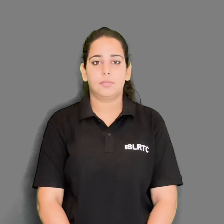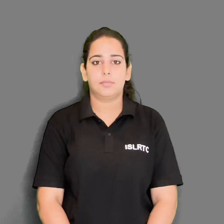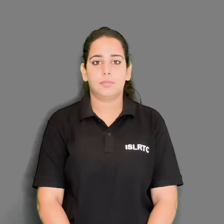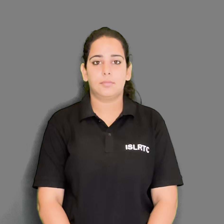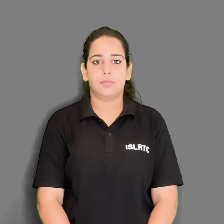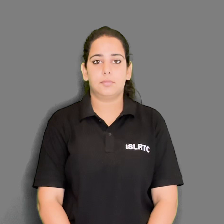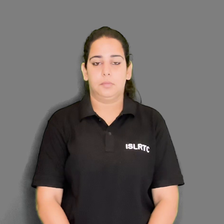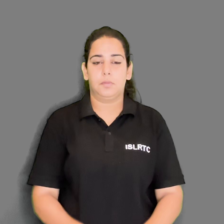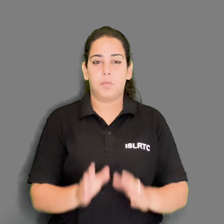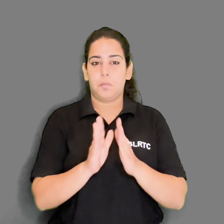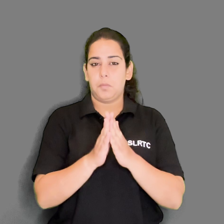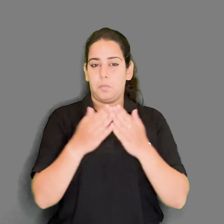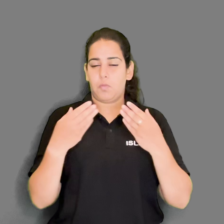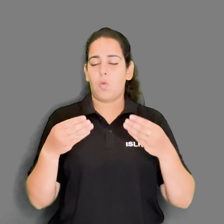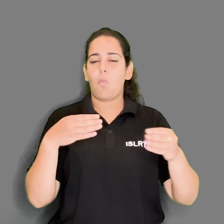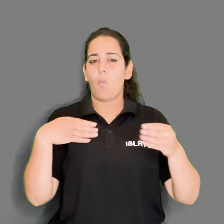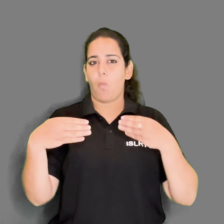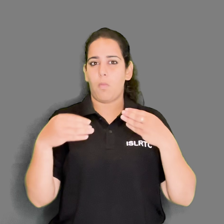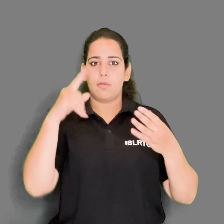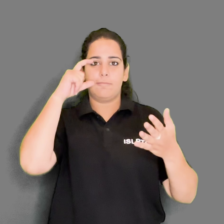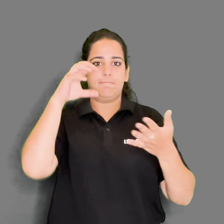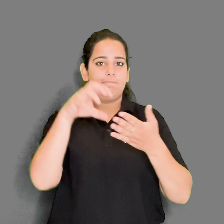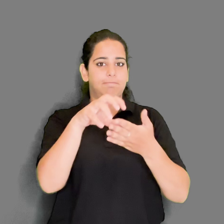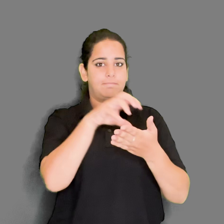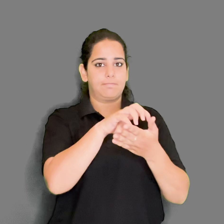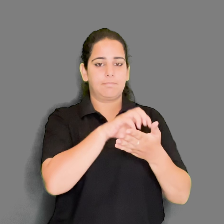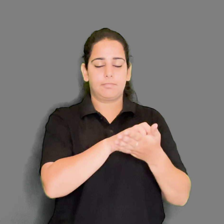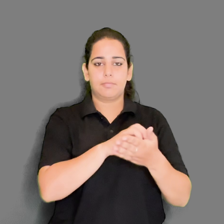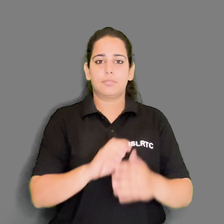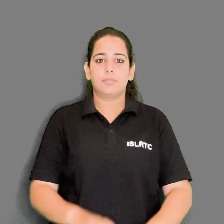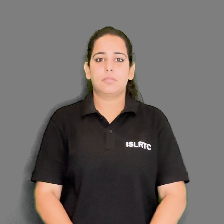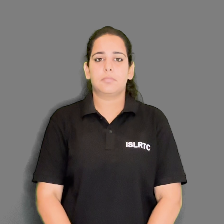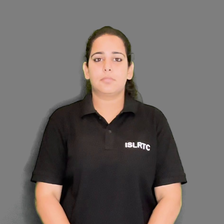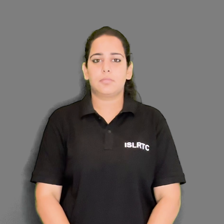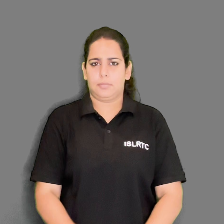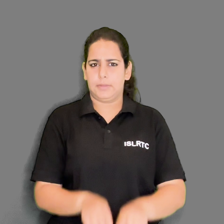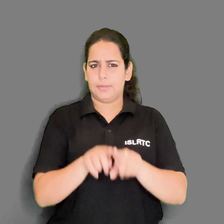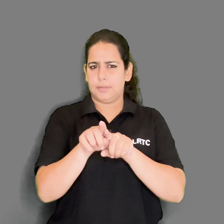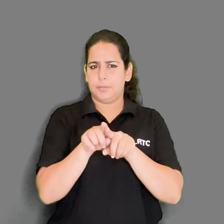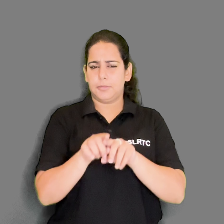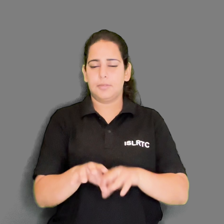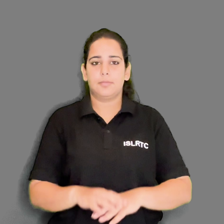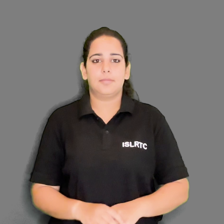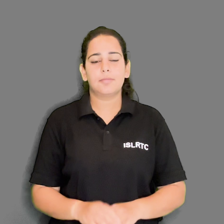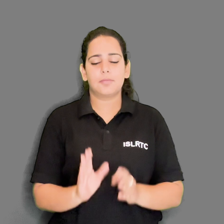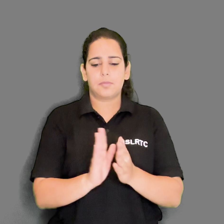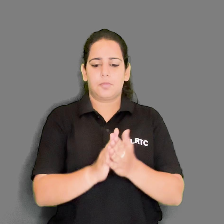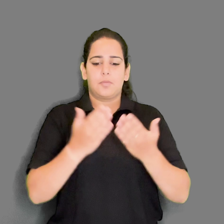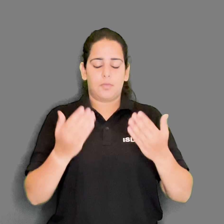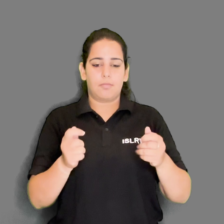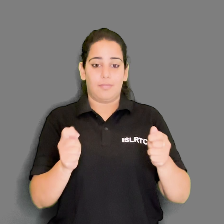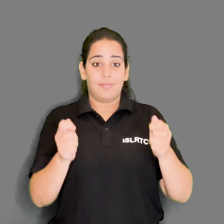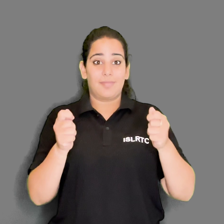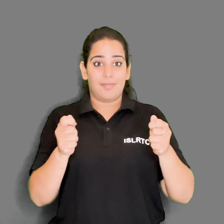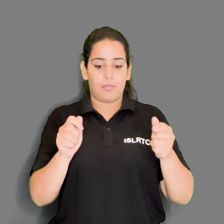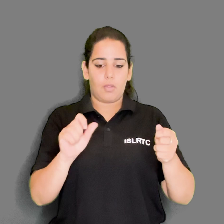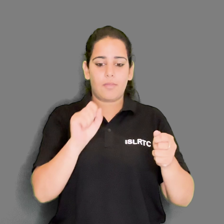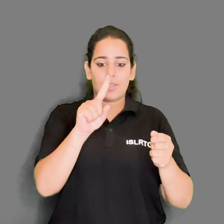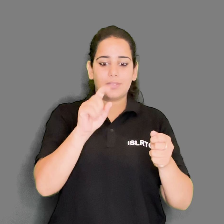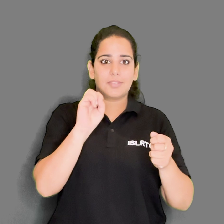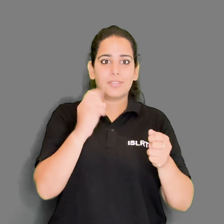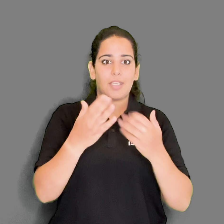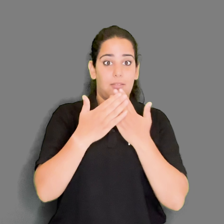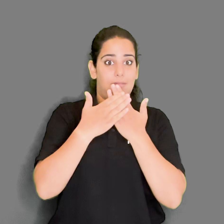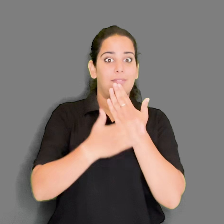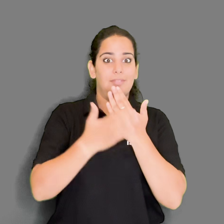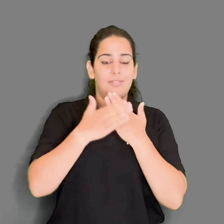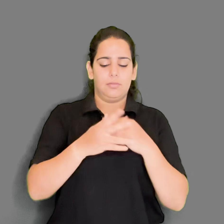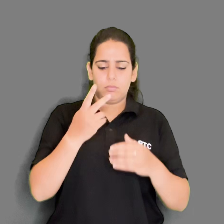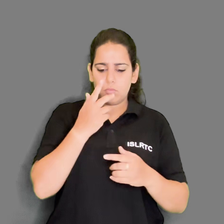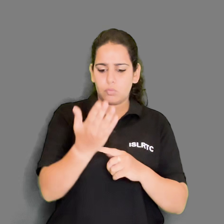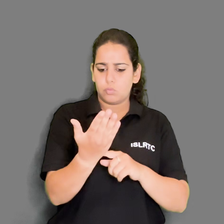Bracketed Words or figures enclosed in brackets